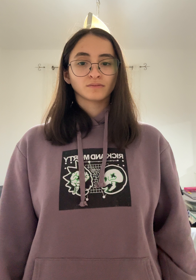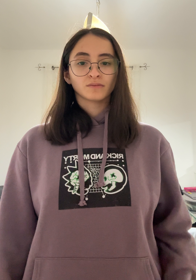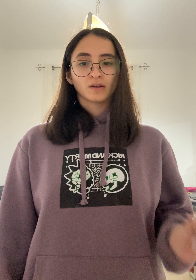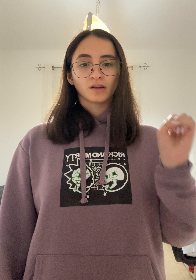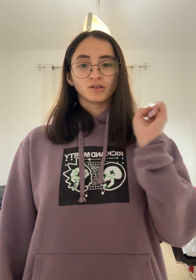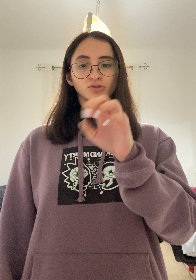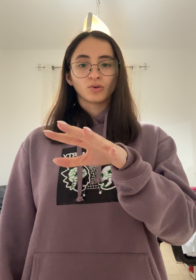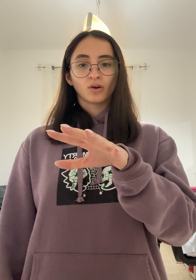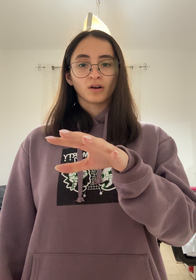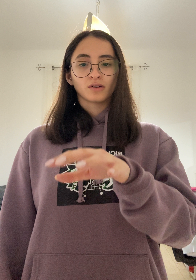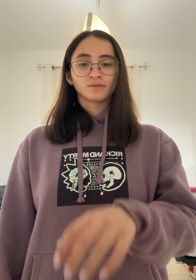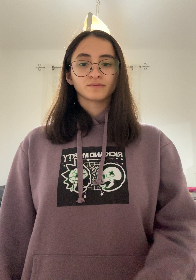לשלוח